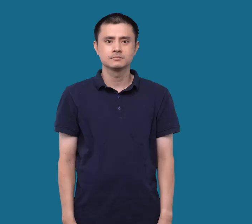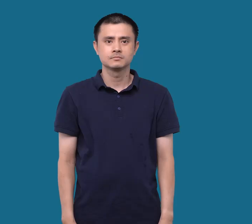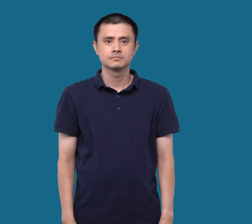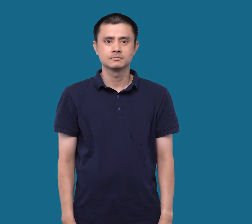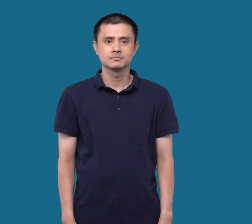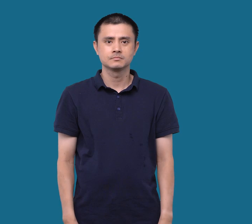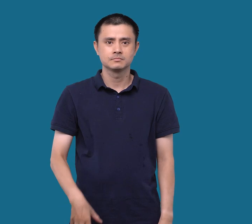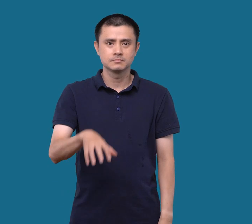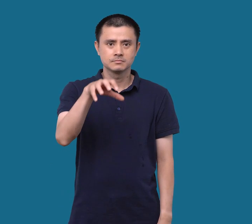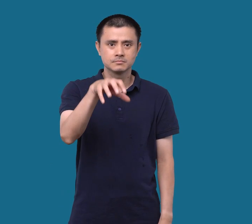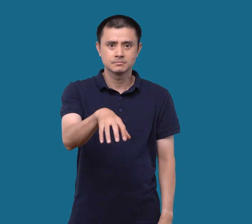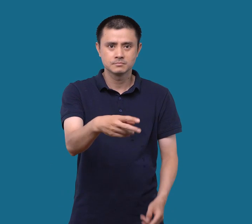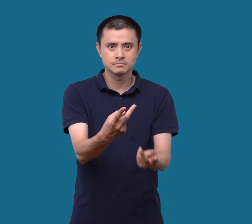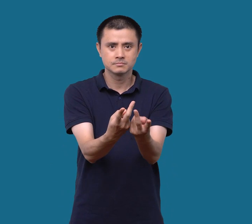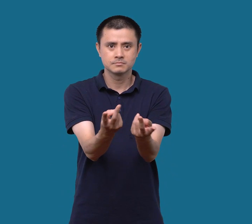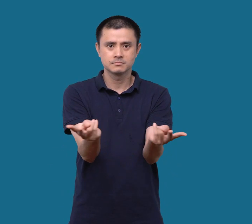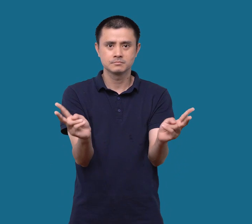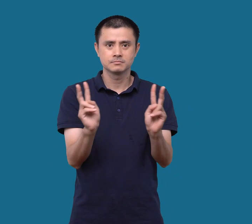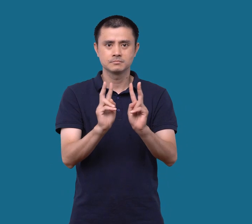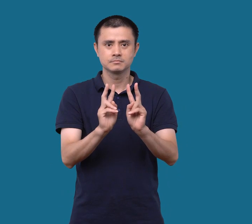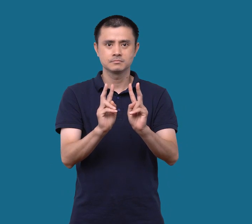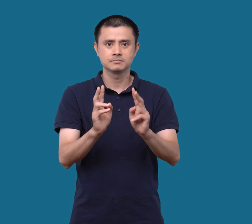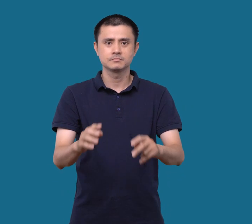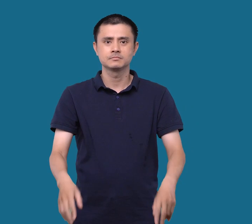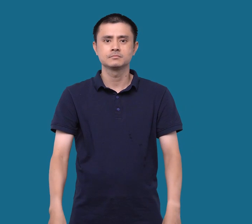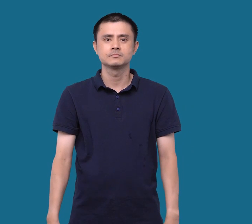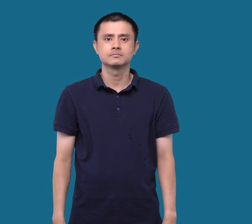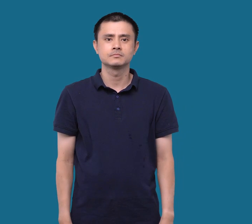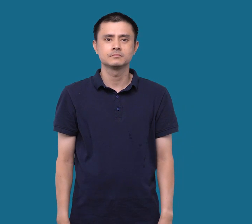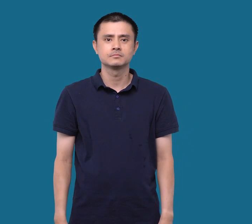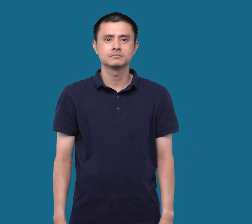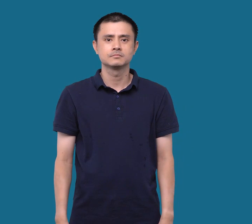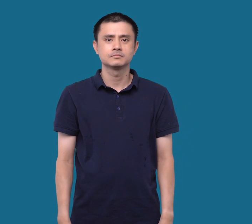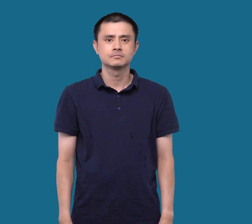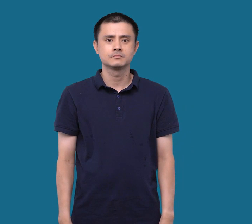góc vườn